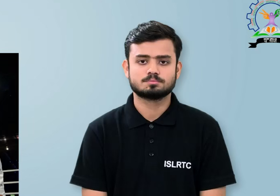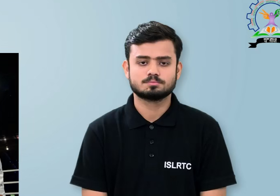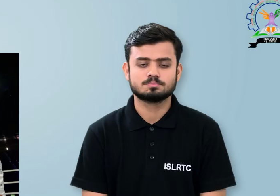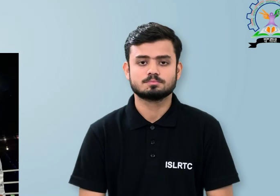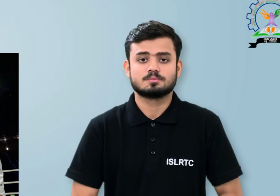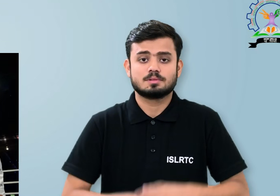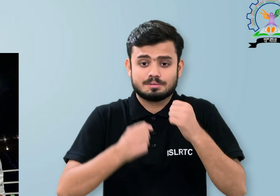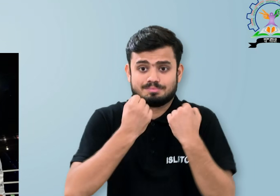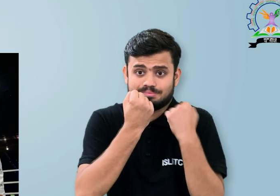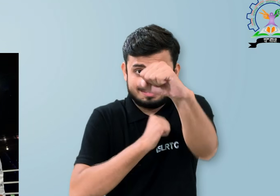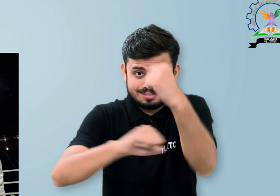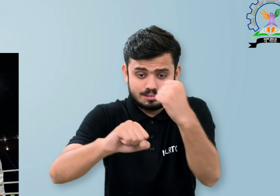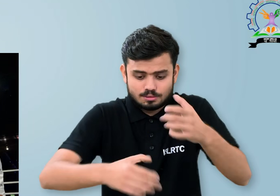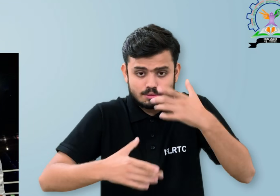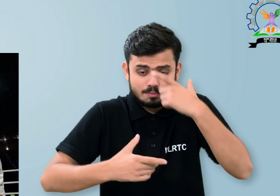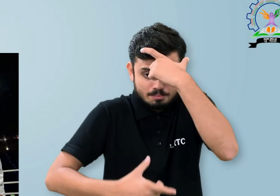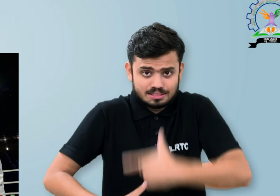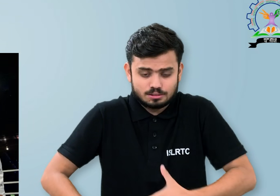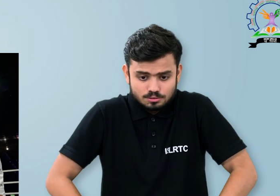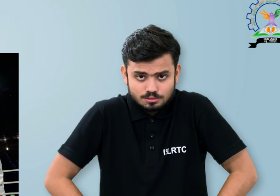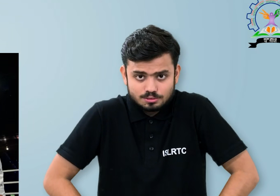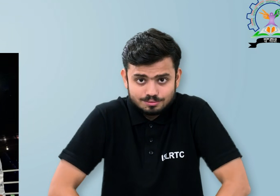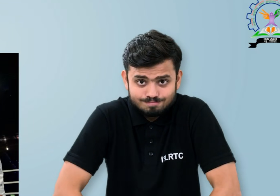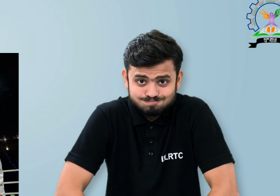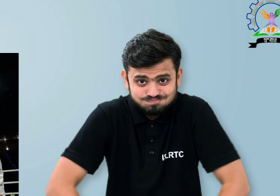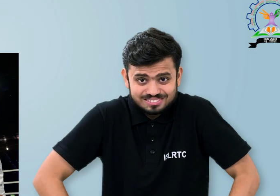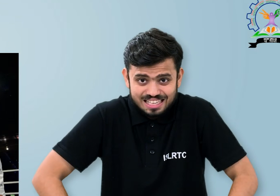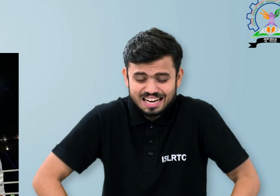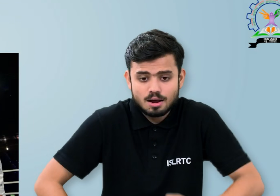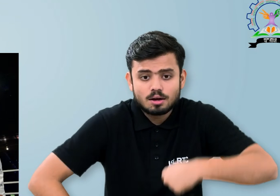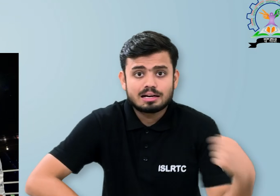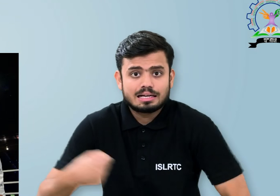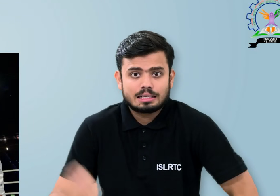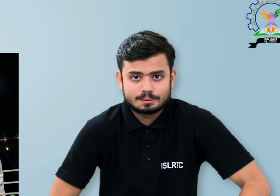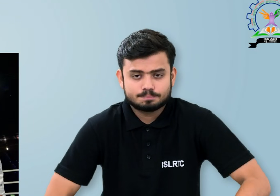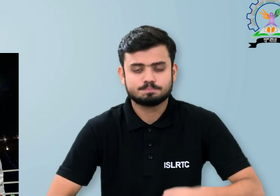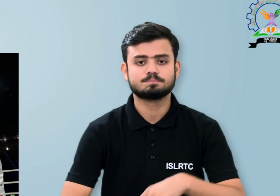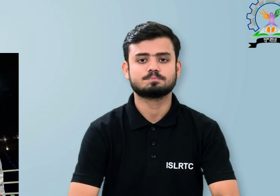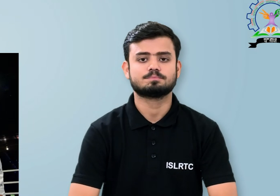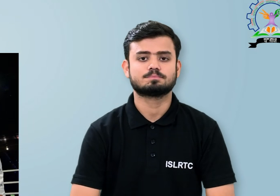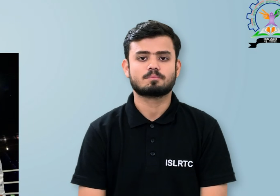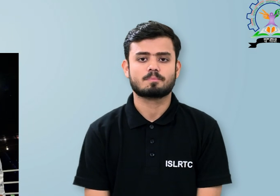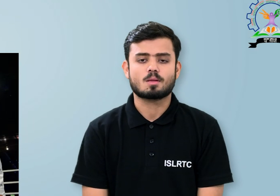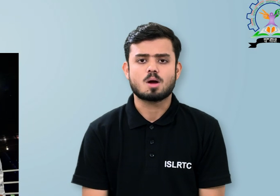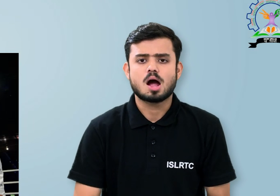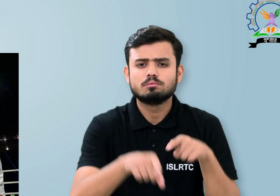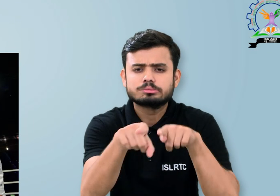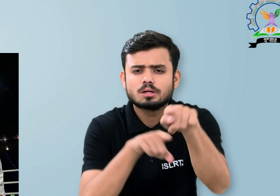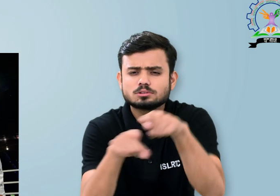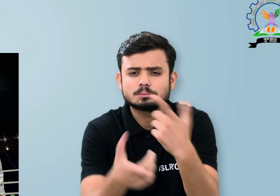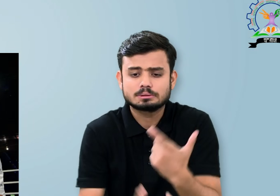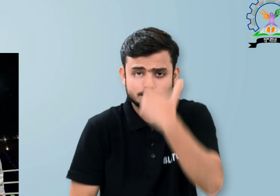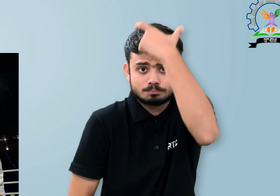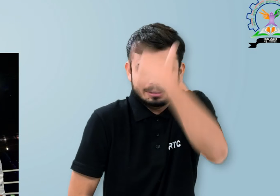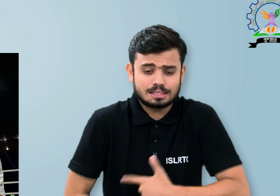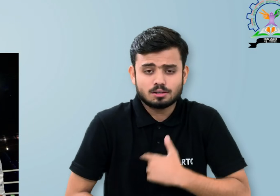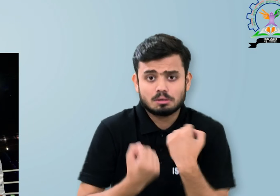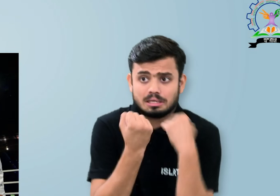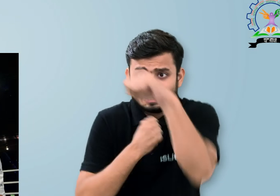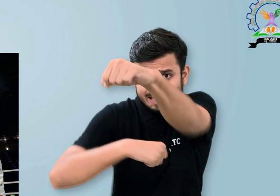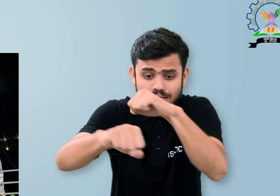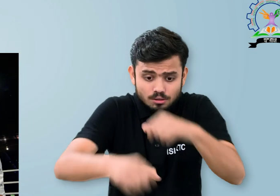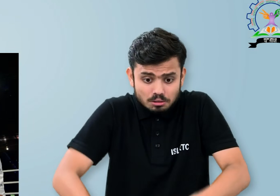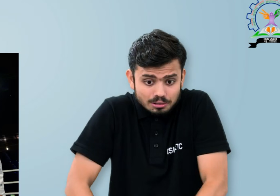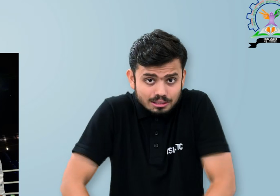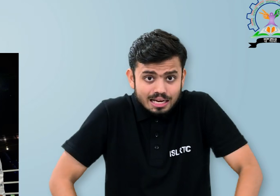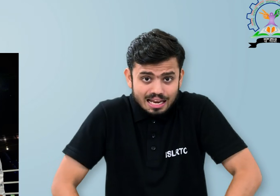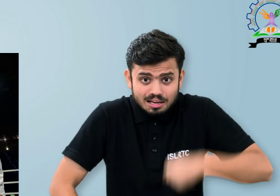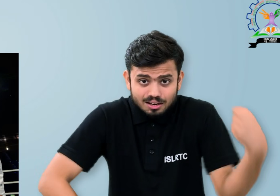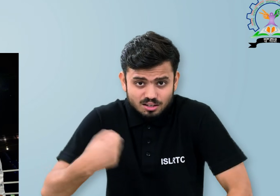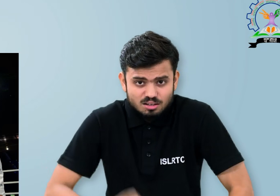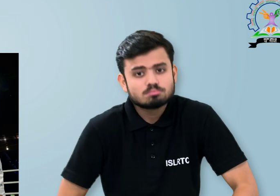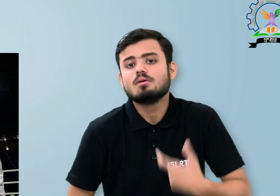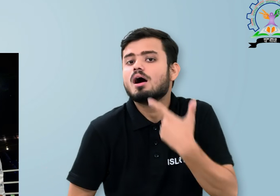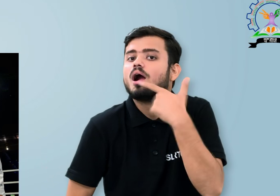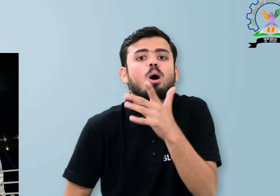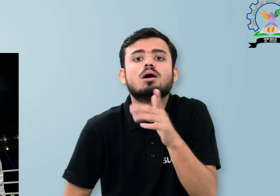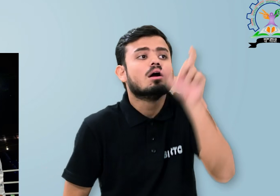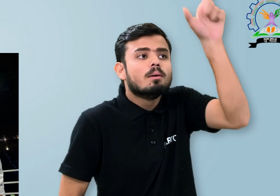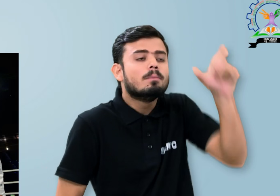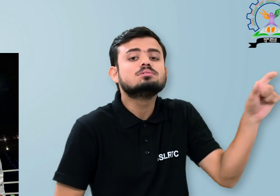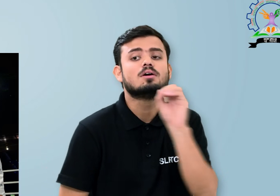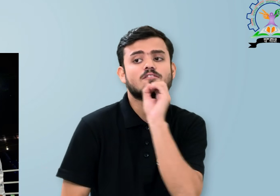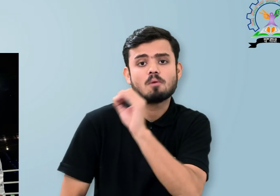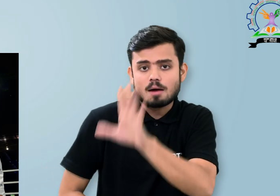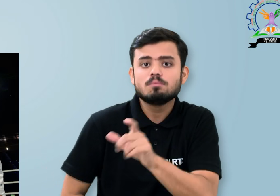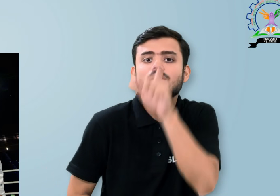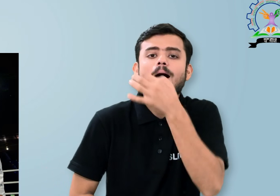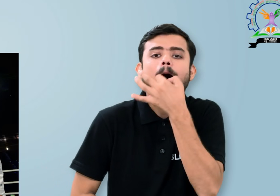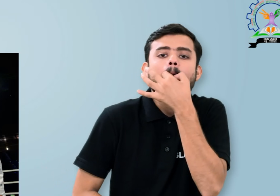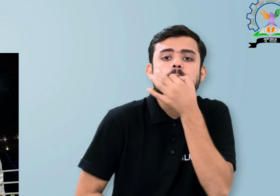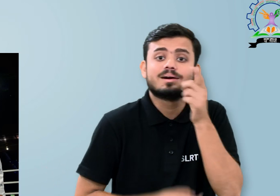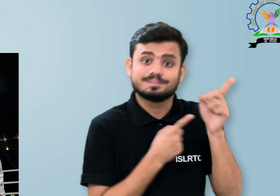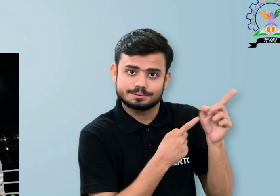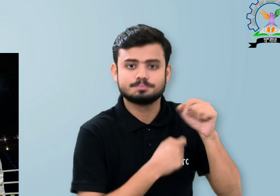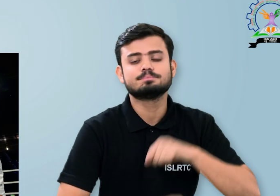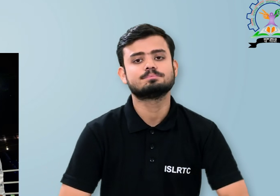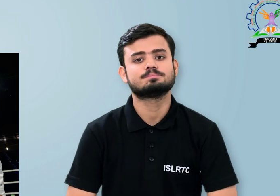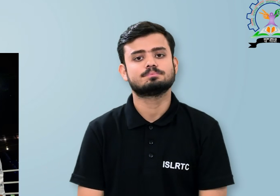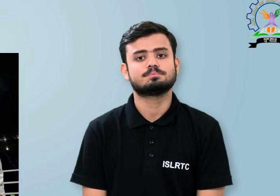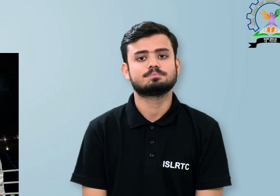Low Blow This is a punch that is thrown below the waistband of a boxer's trunks. The referee deems this as an illegal punch.